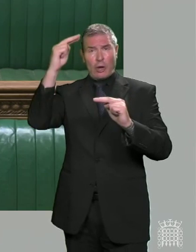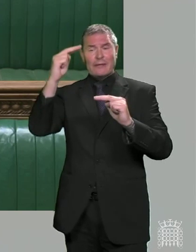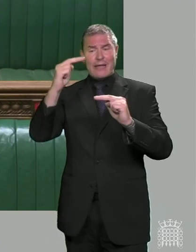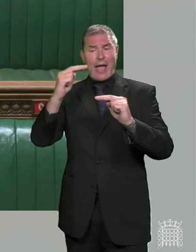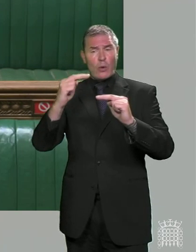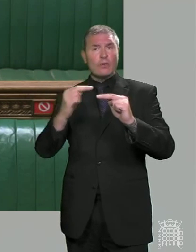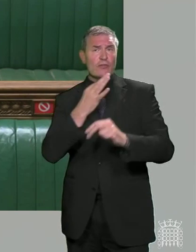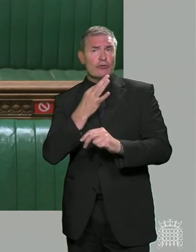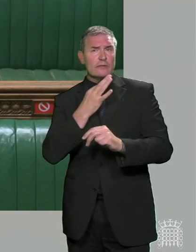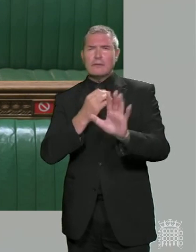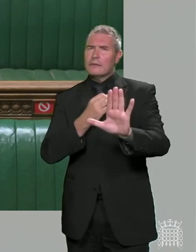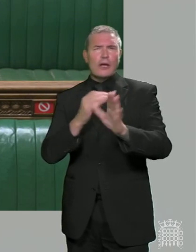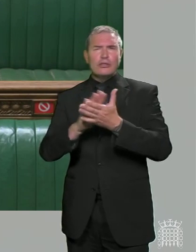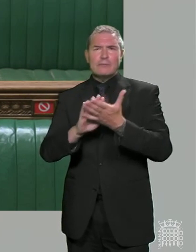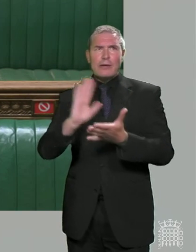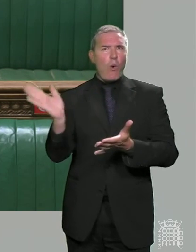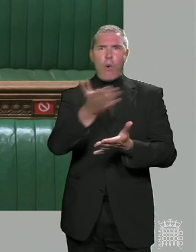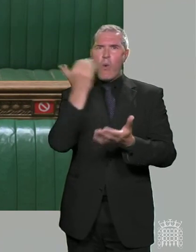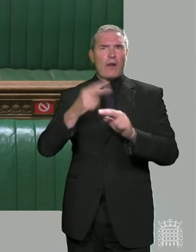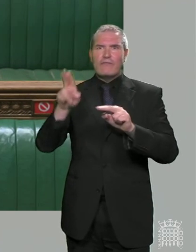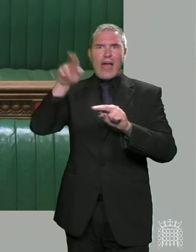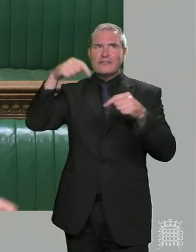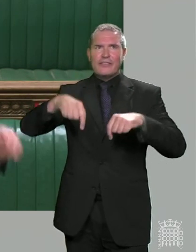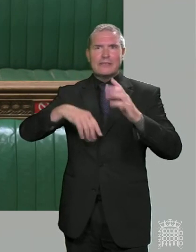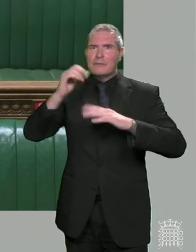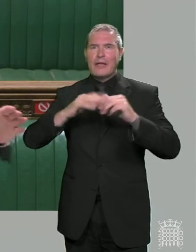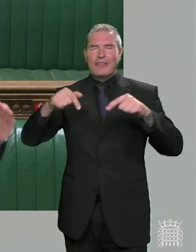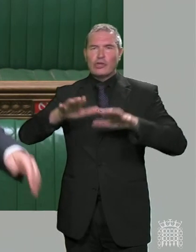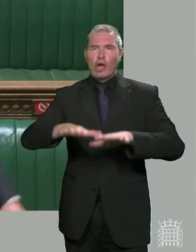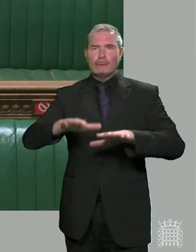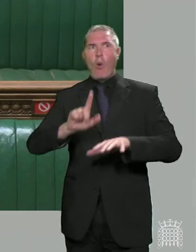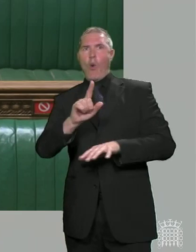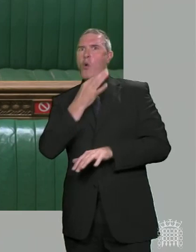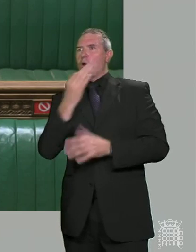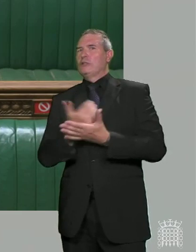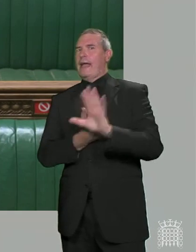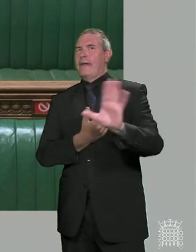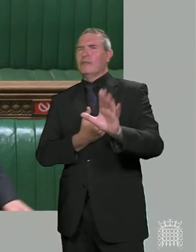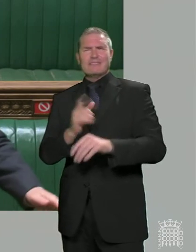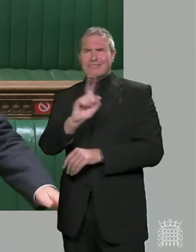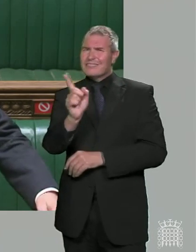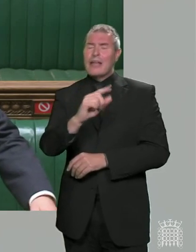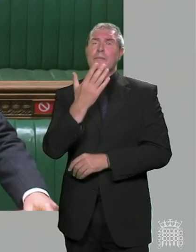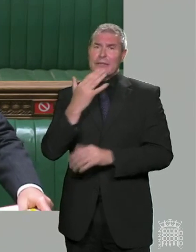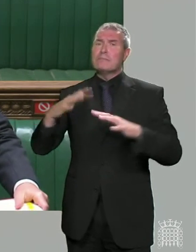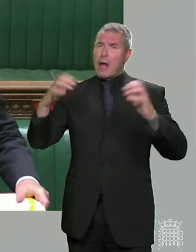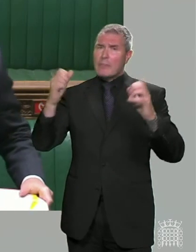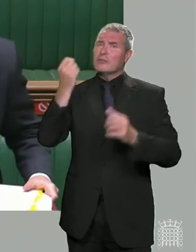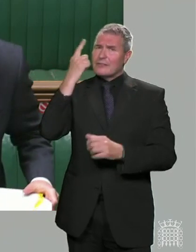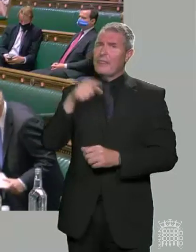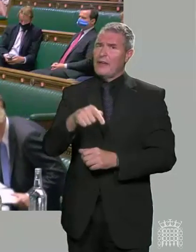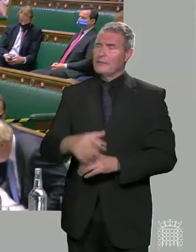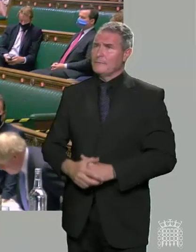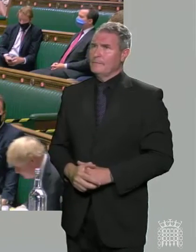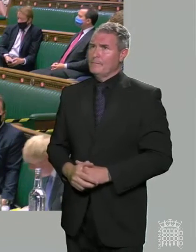It is simply not the case that all the high-rise buildings in this country are unsafe, and it is very important that Members of Parliament stress that.